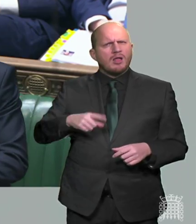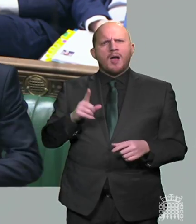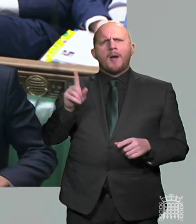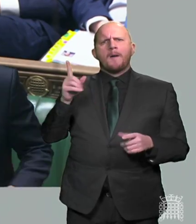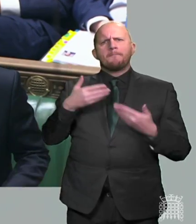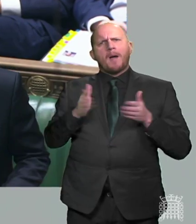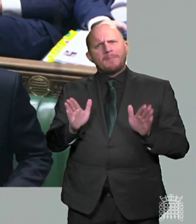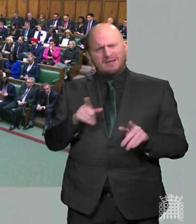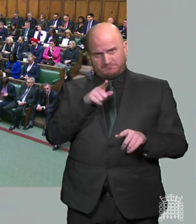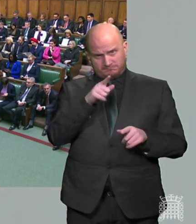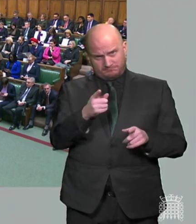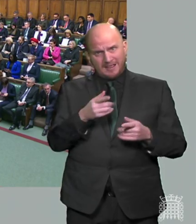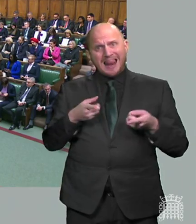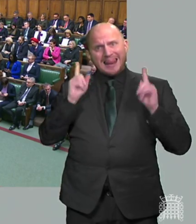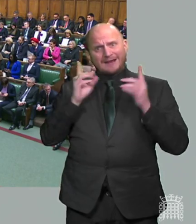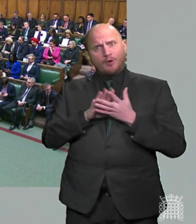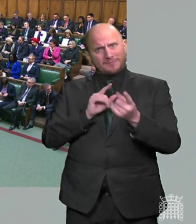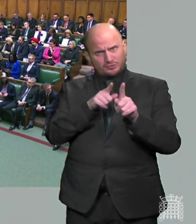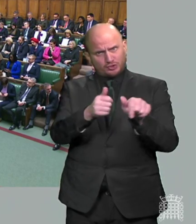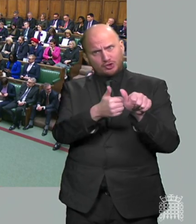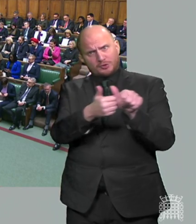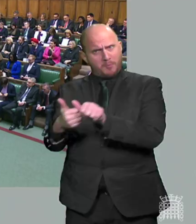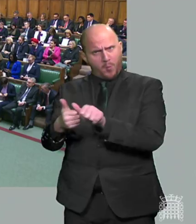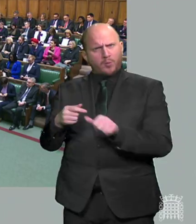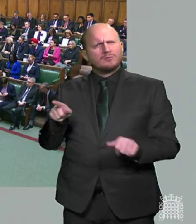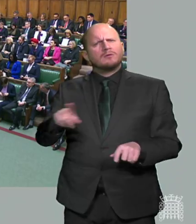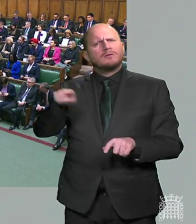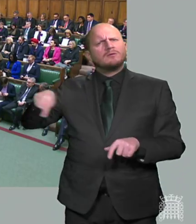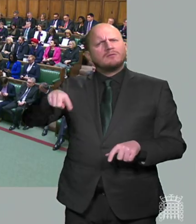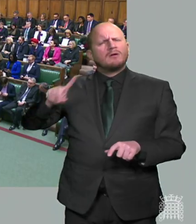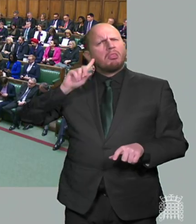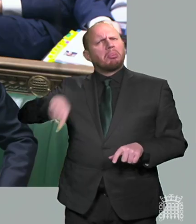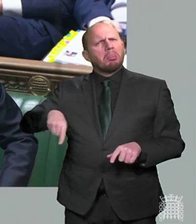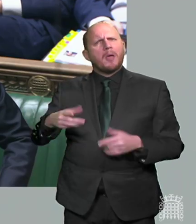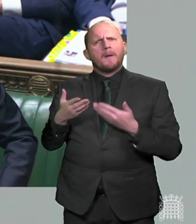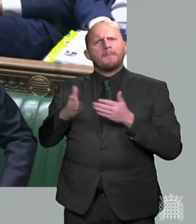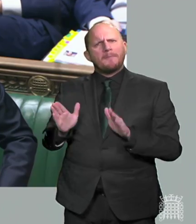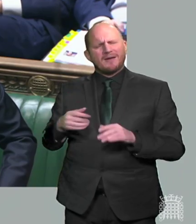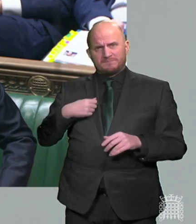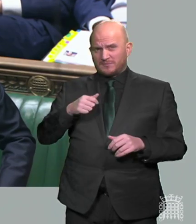The zone is being expanded against the overwhelming views of residents and businesses.